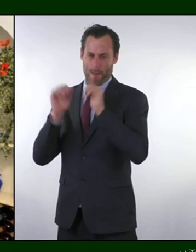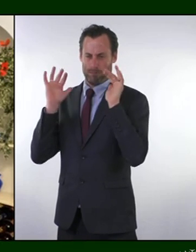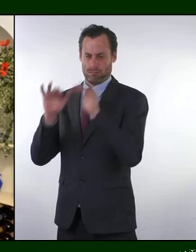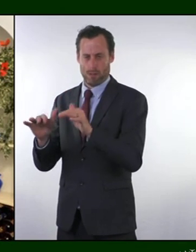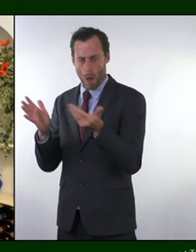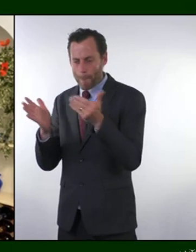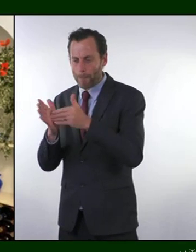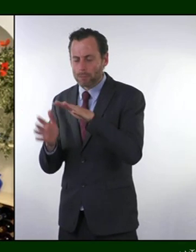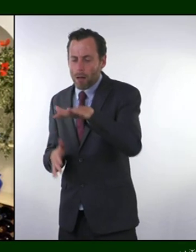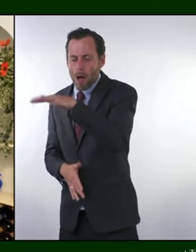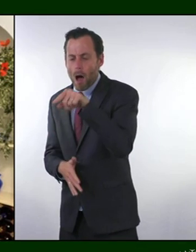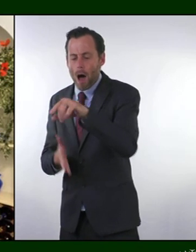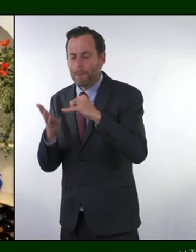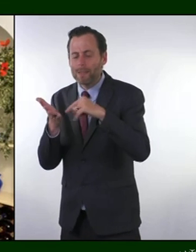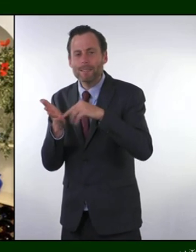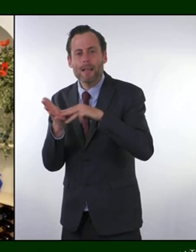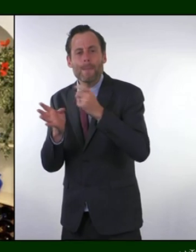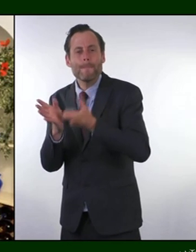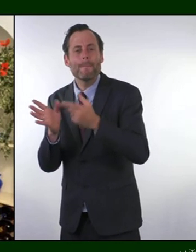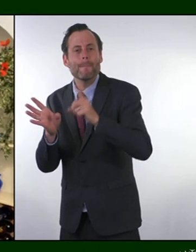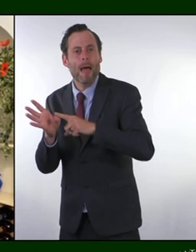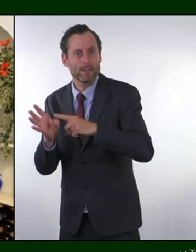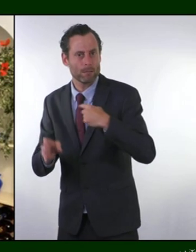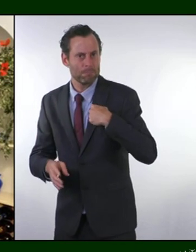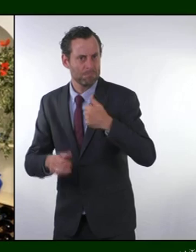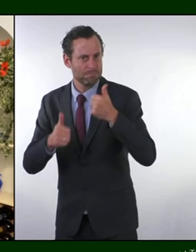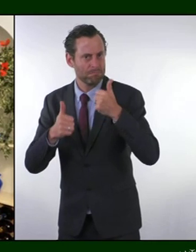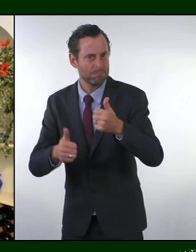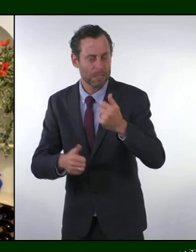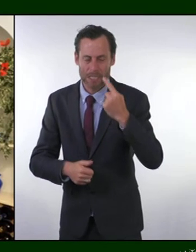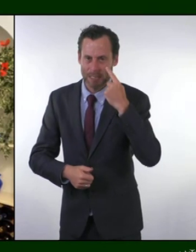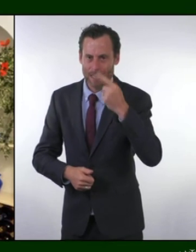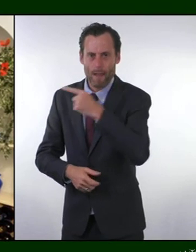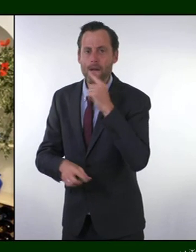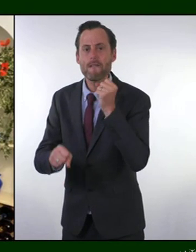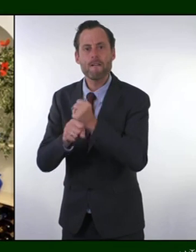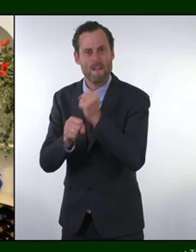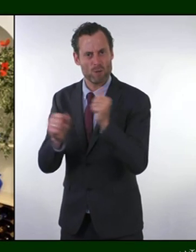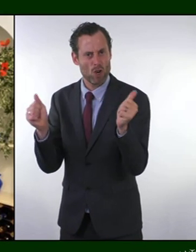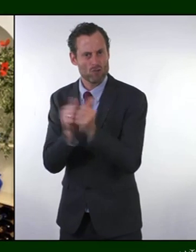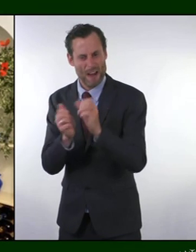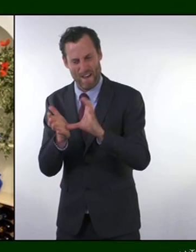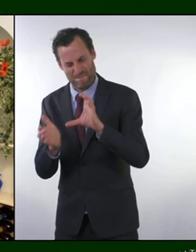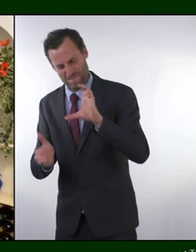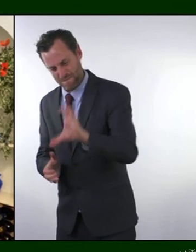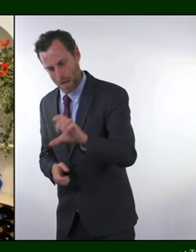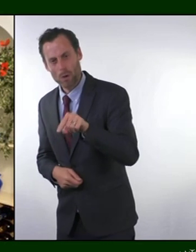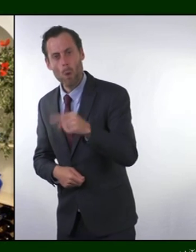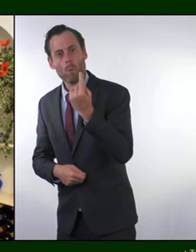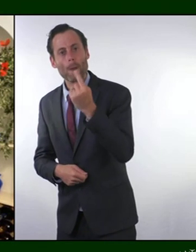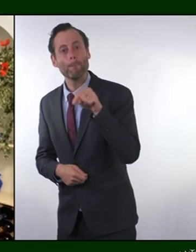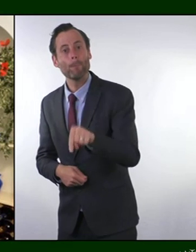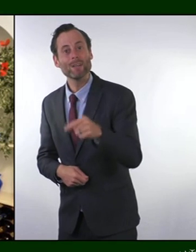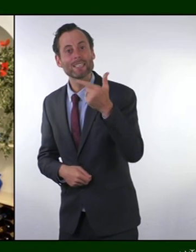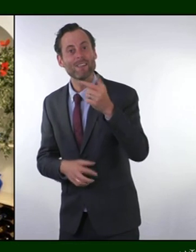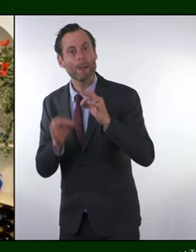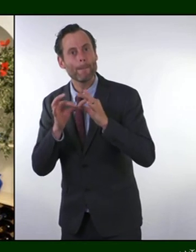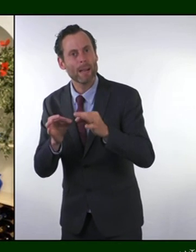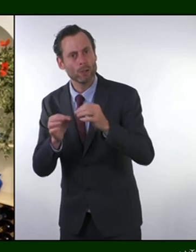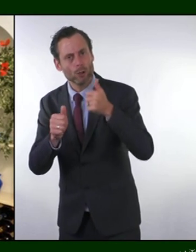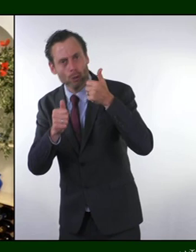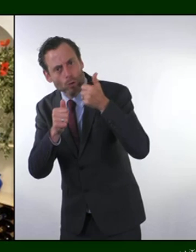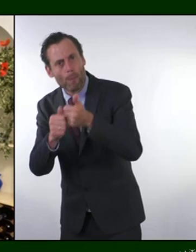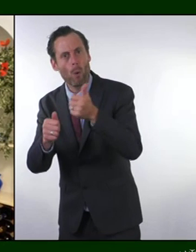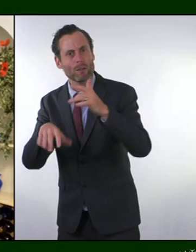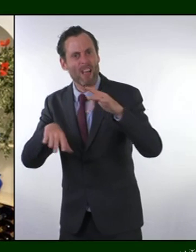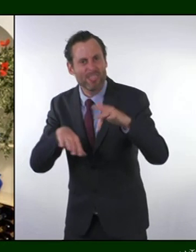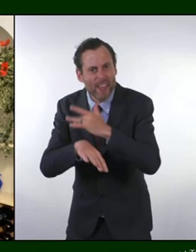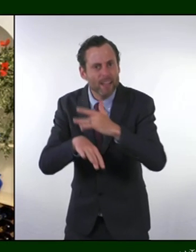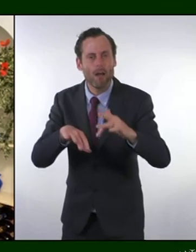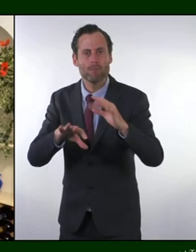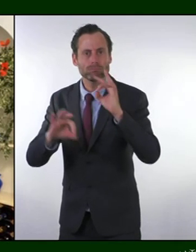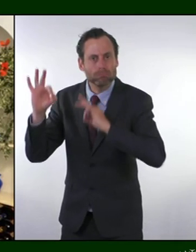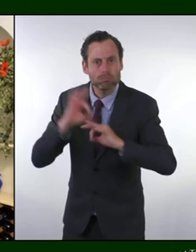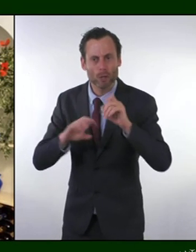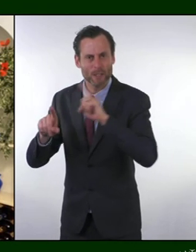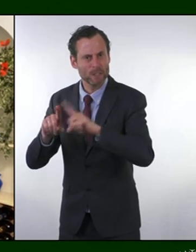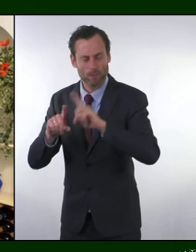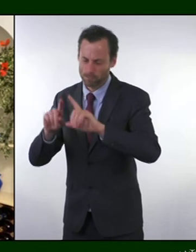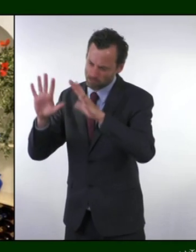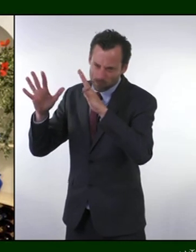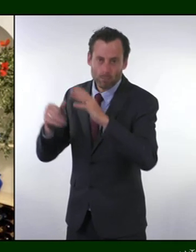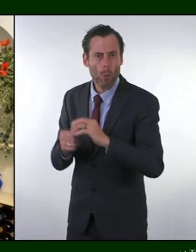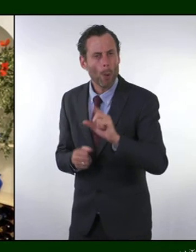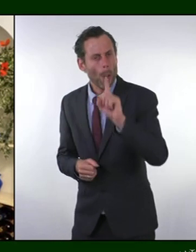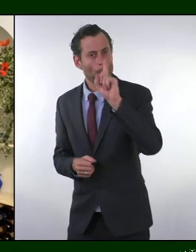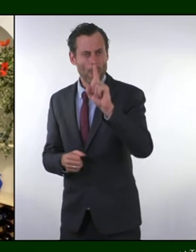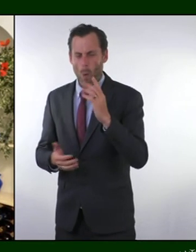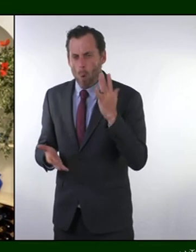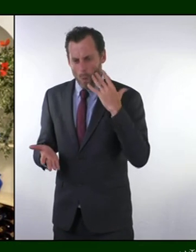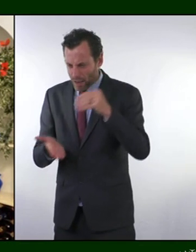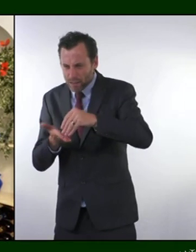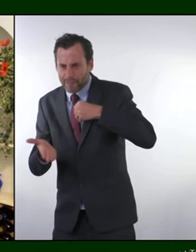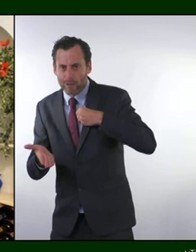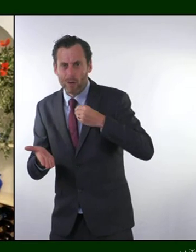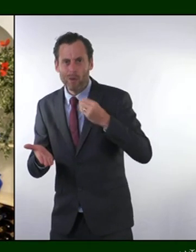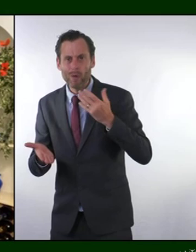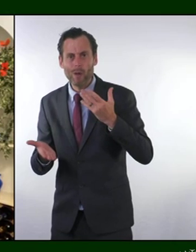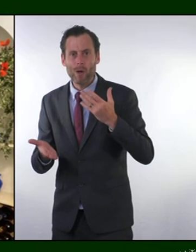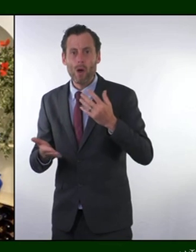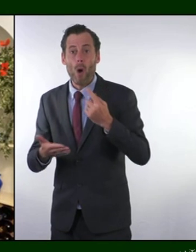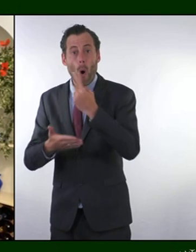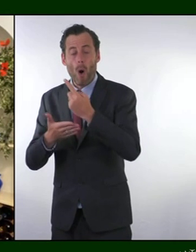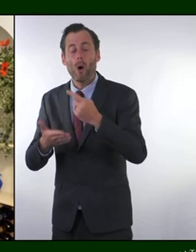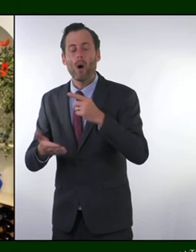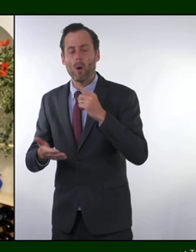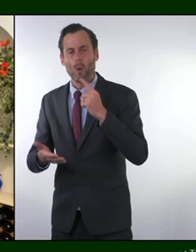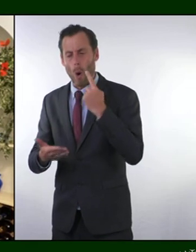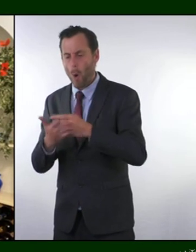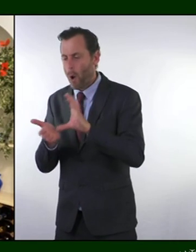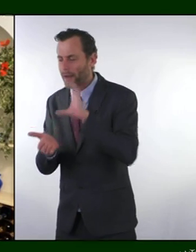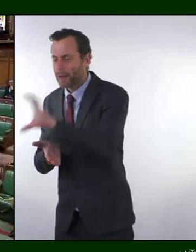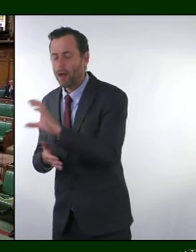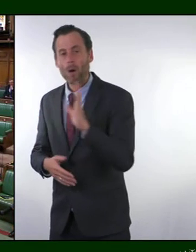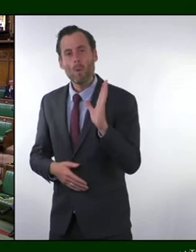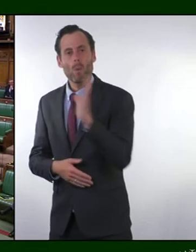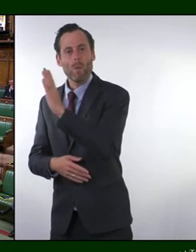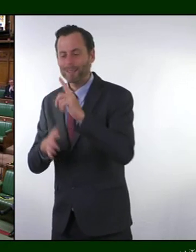This is what I would like to know: I welcome the £1.7 billion grant that is being given to support our theatres and performing artists, but are we going to see any of it at all outside the west end, including here in Lichfield?